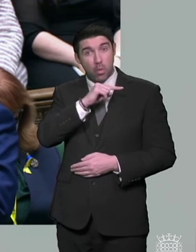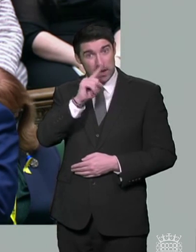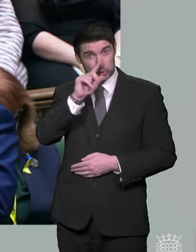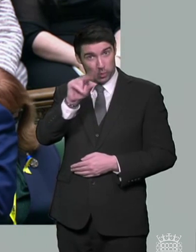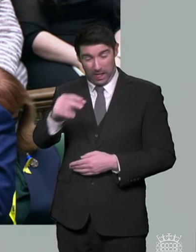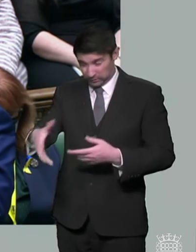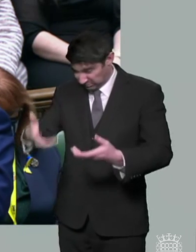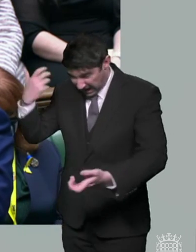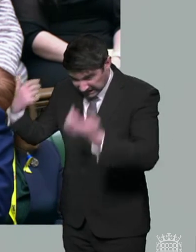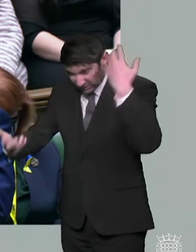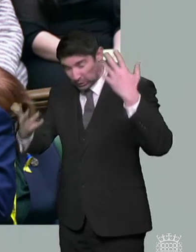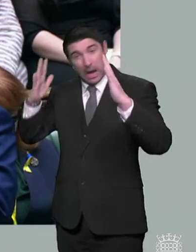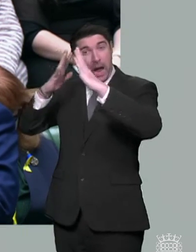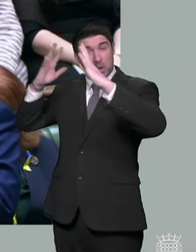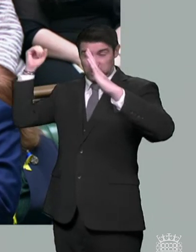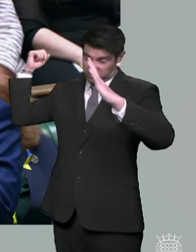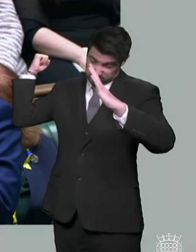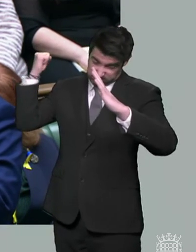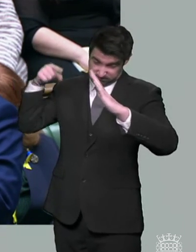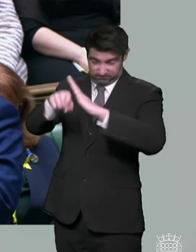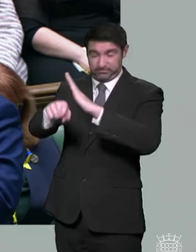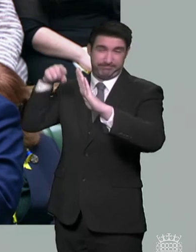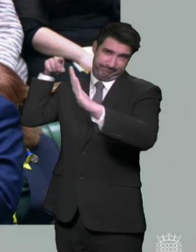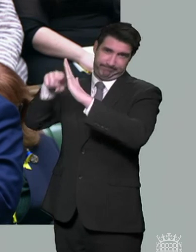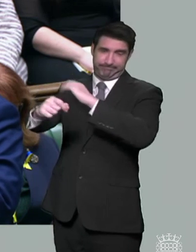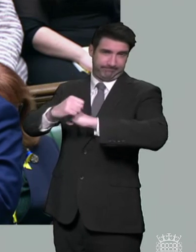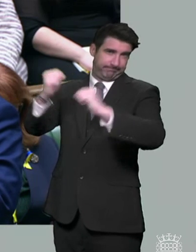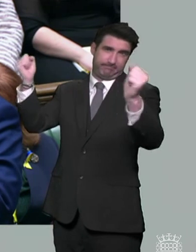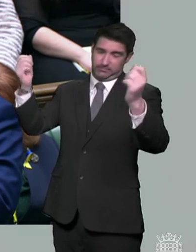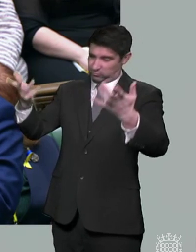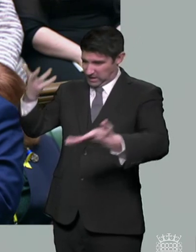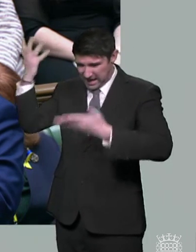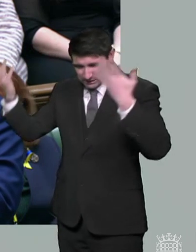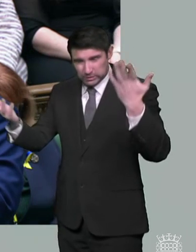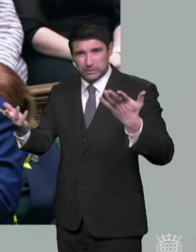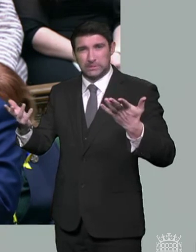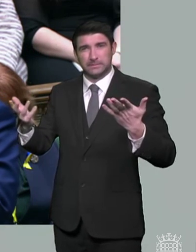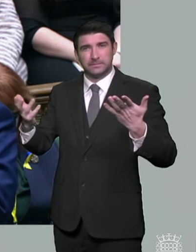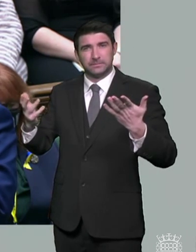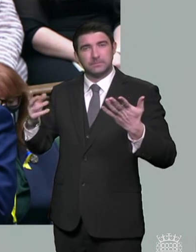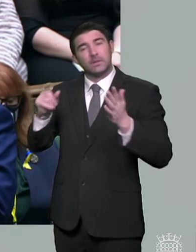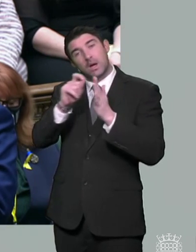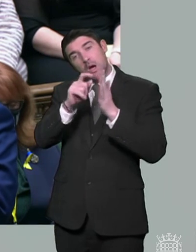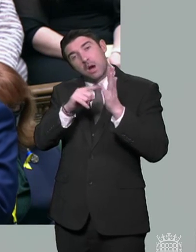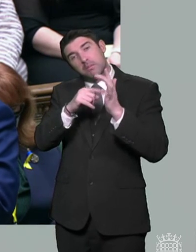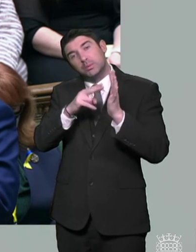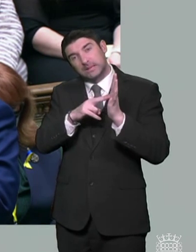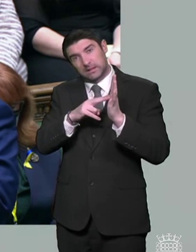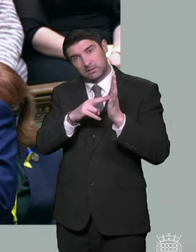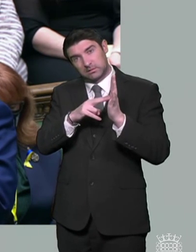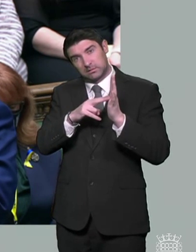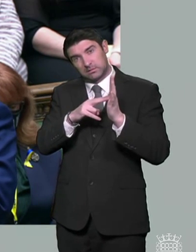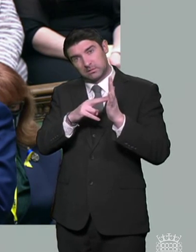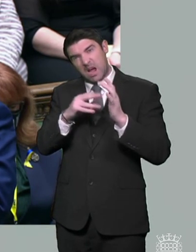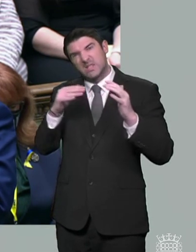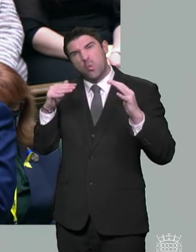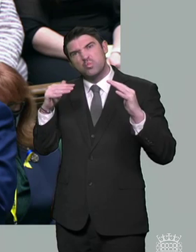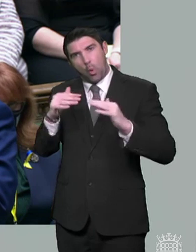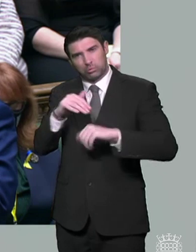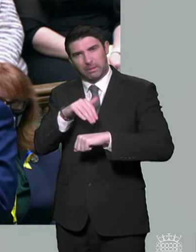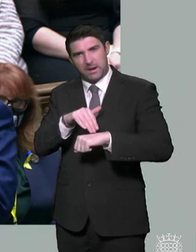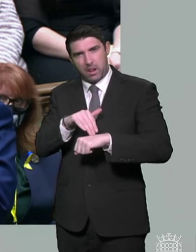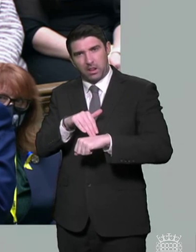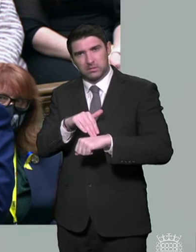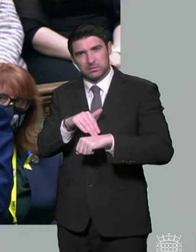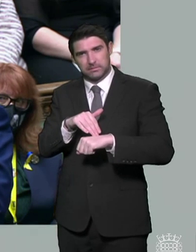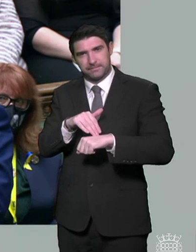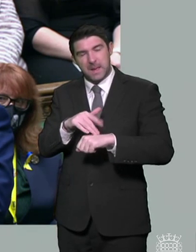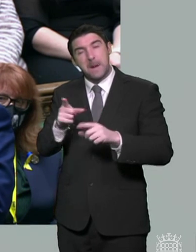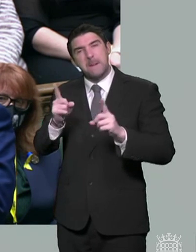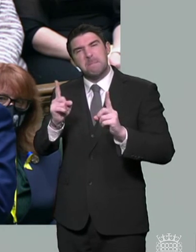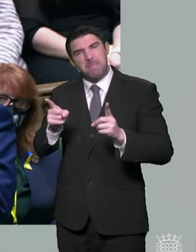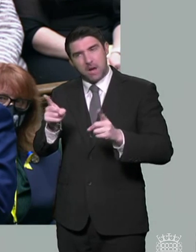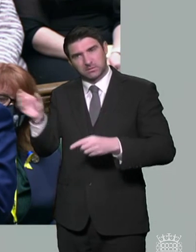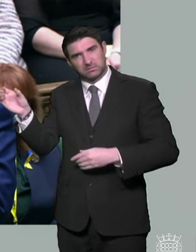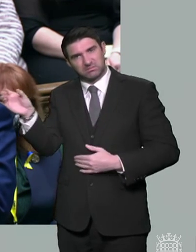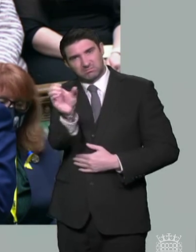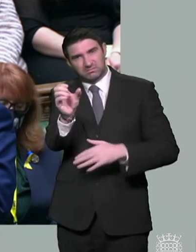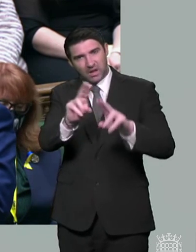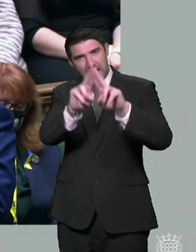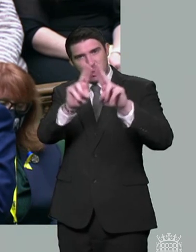These are war crimes happening in Europe right now. Vladimir Putin is a war criminal, and, one day soon, he must face justice in The Hague.